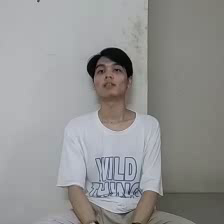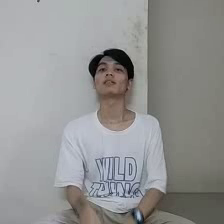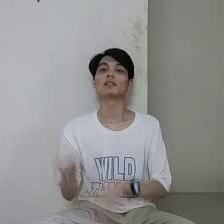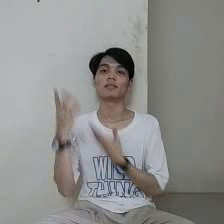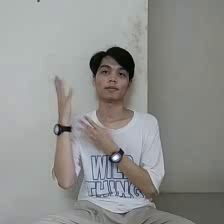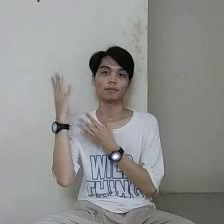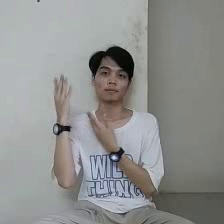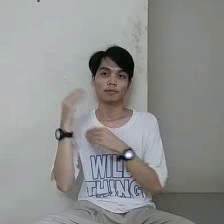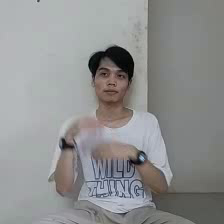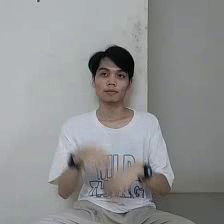Cho